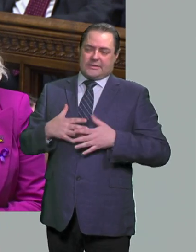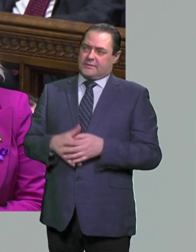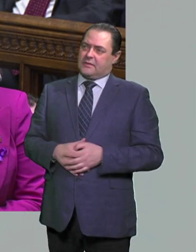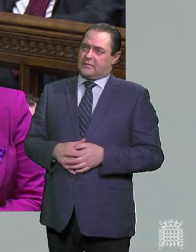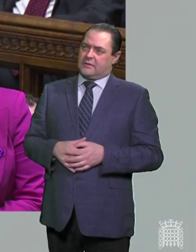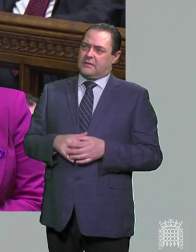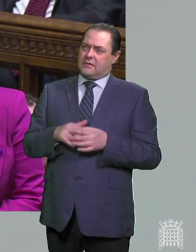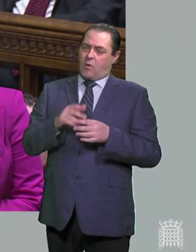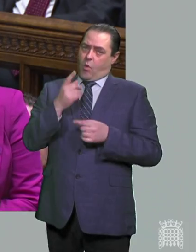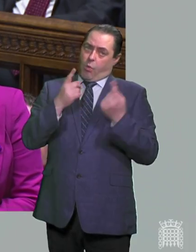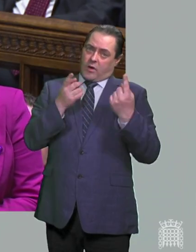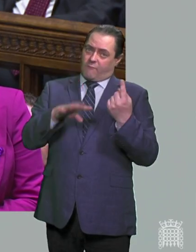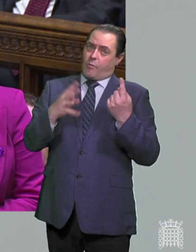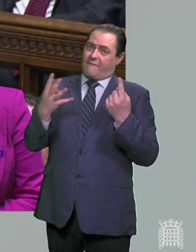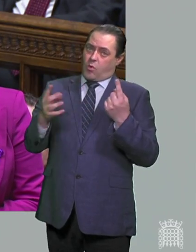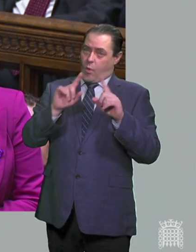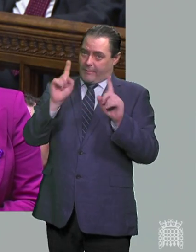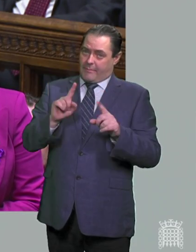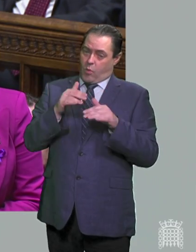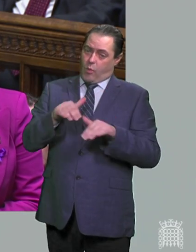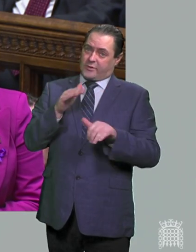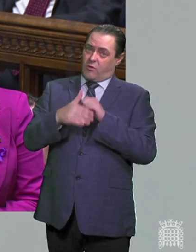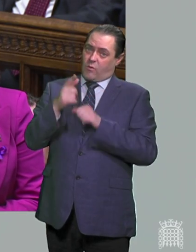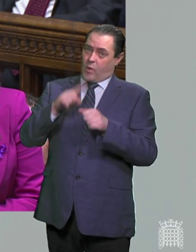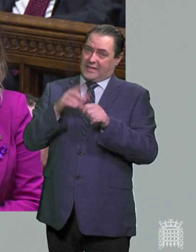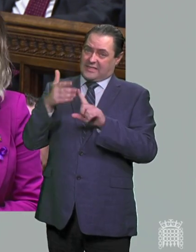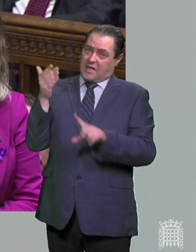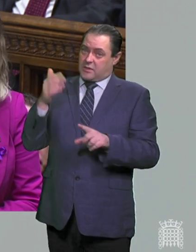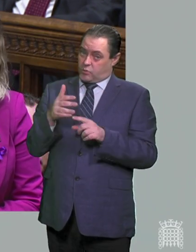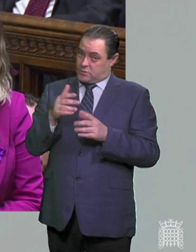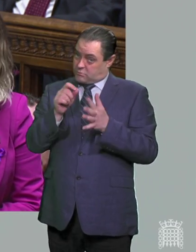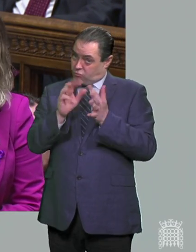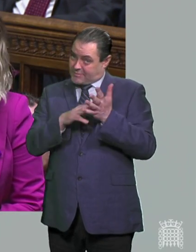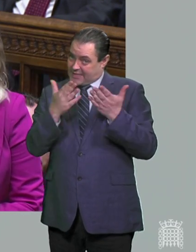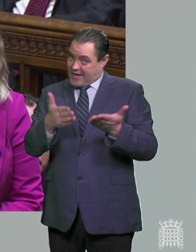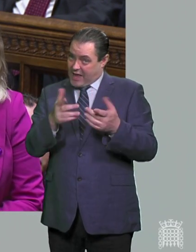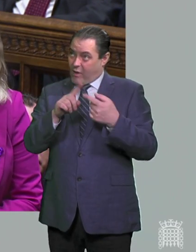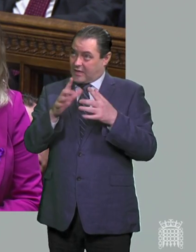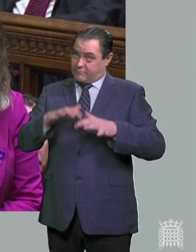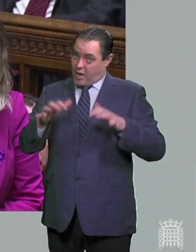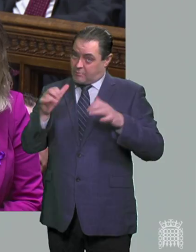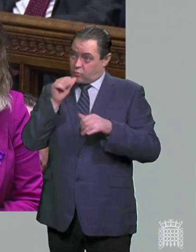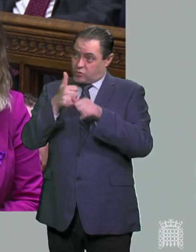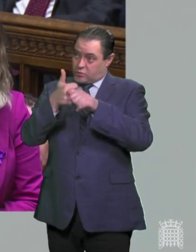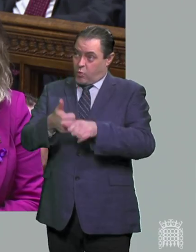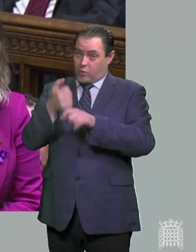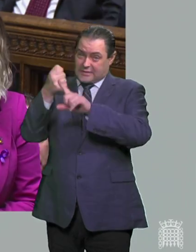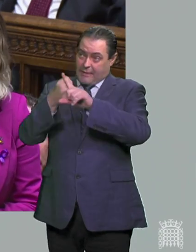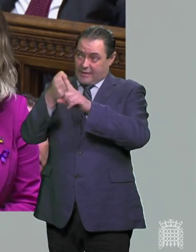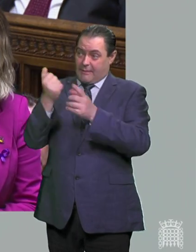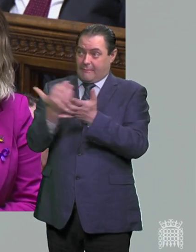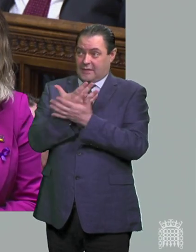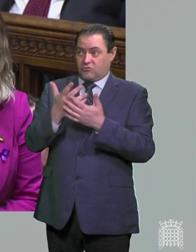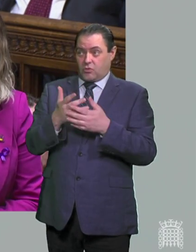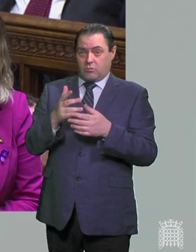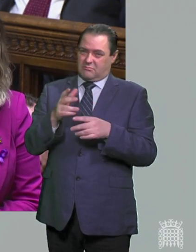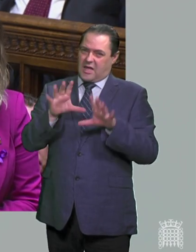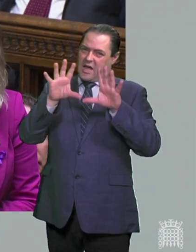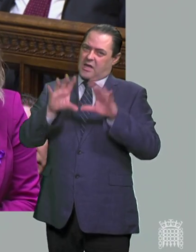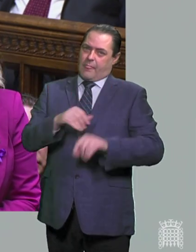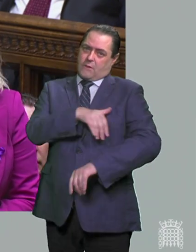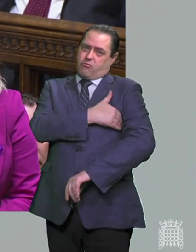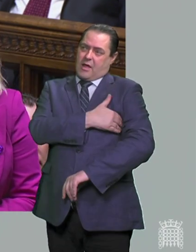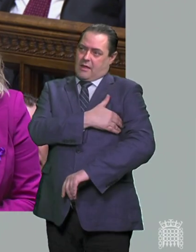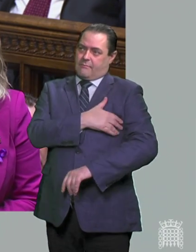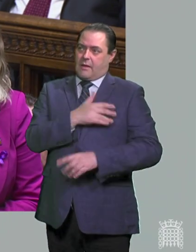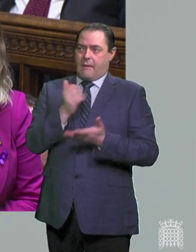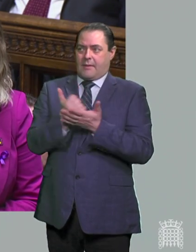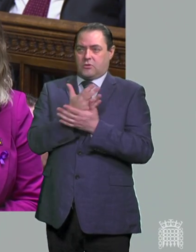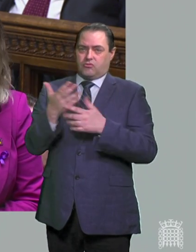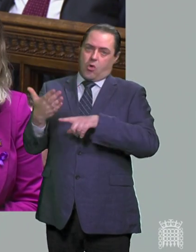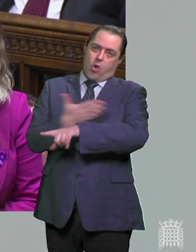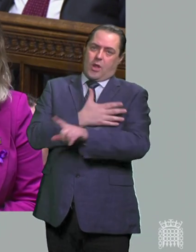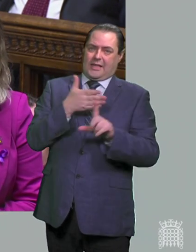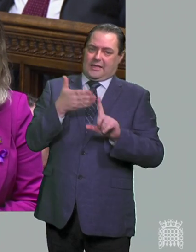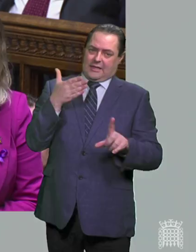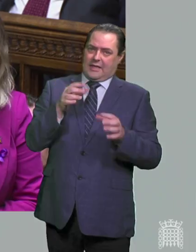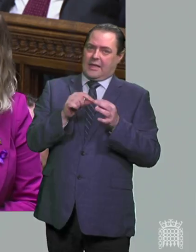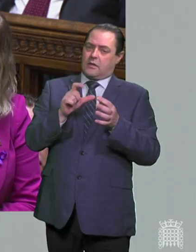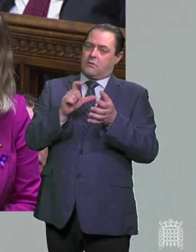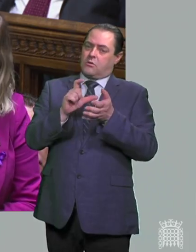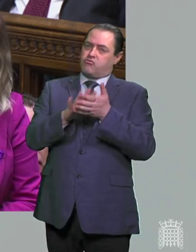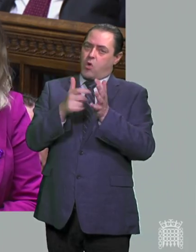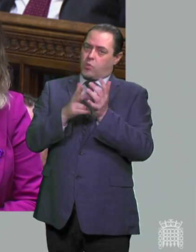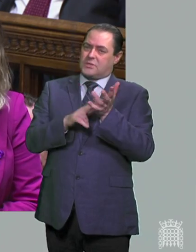Given that one in four people wait more than a year for diagnosis, will the Prime Minister and the House support the campaign to Cut the Crap and get people diagnosed early for Crohn’s and colitis?